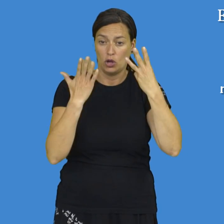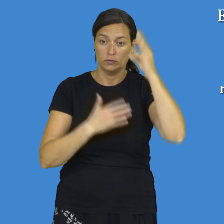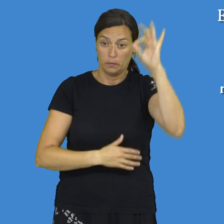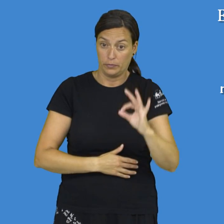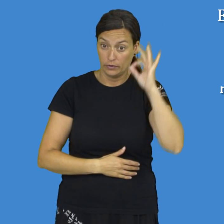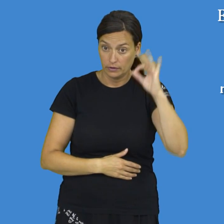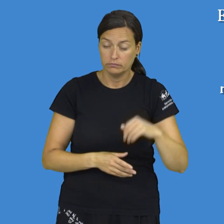porcentaje